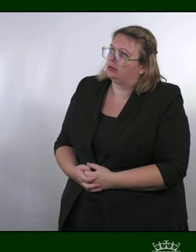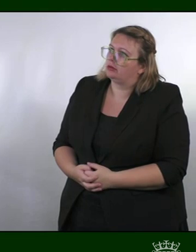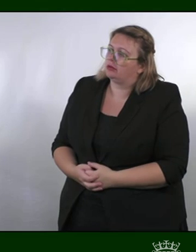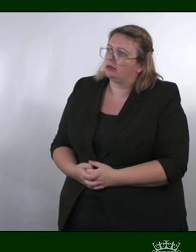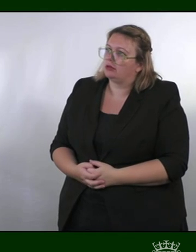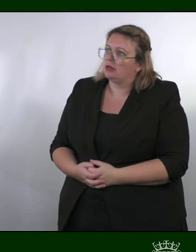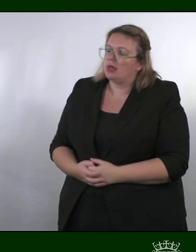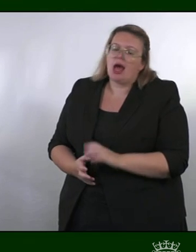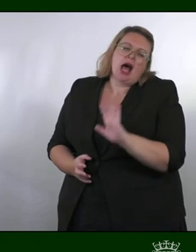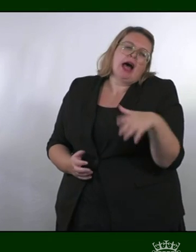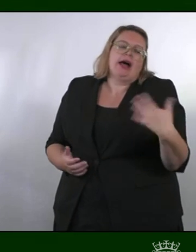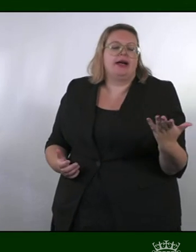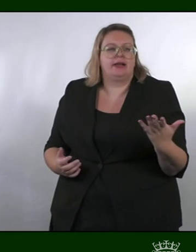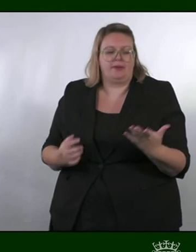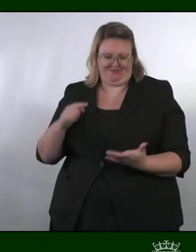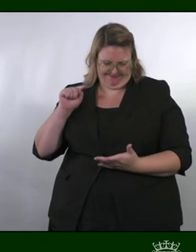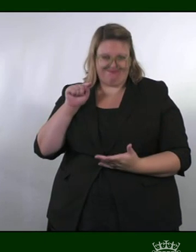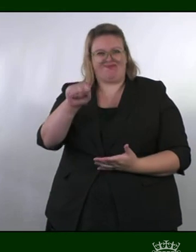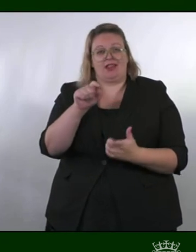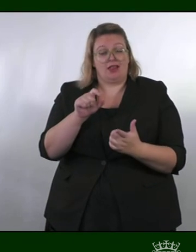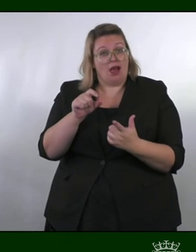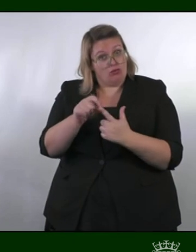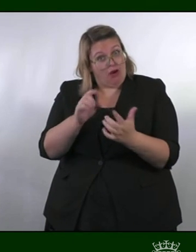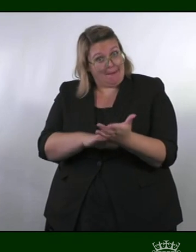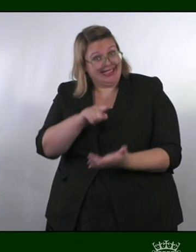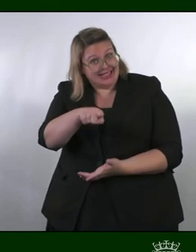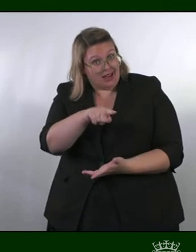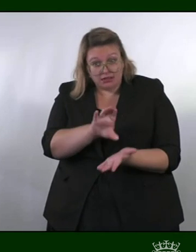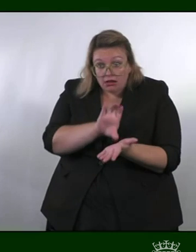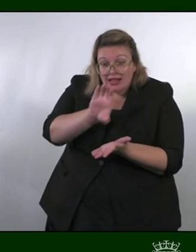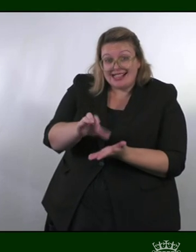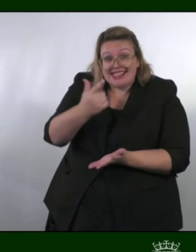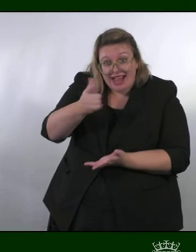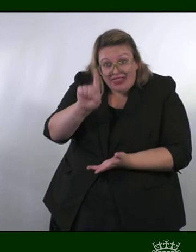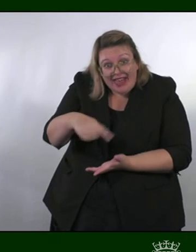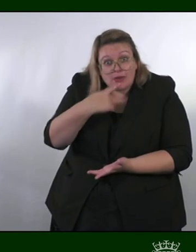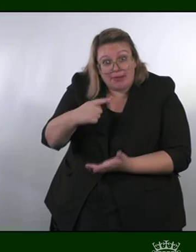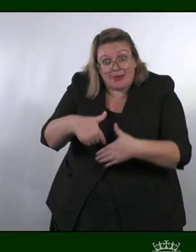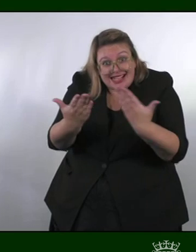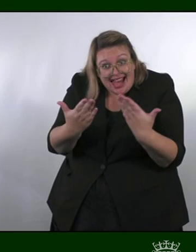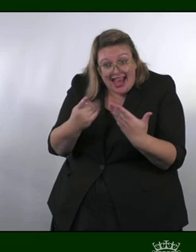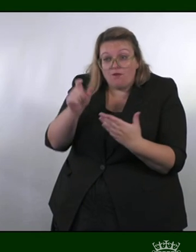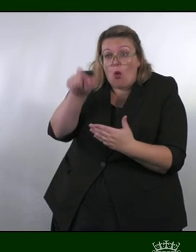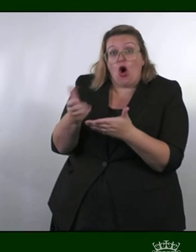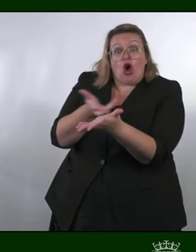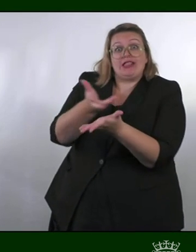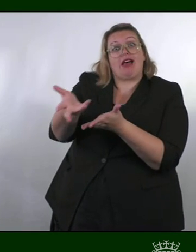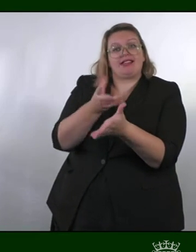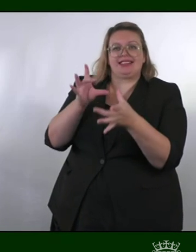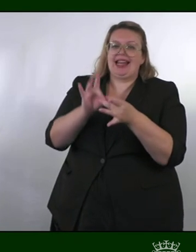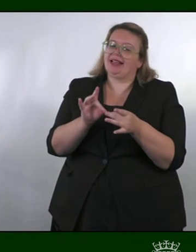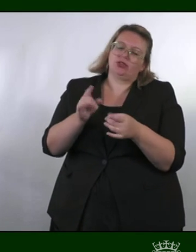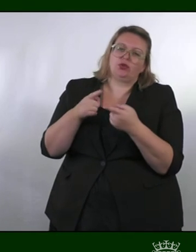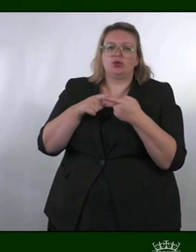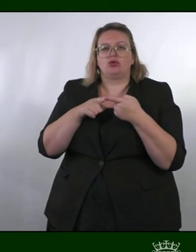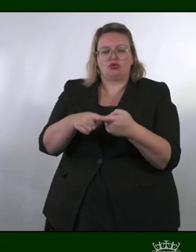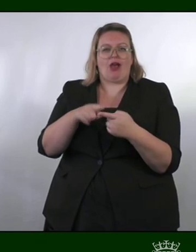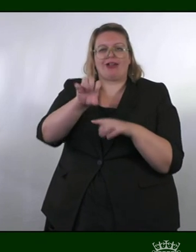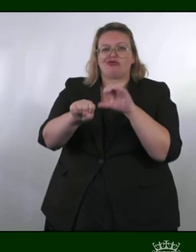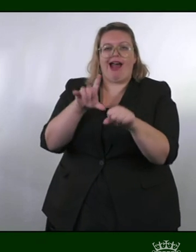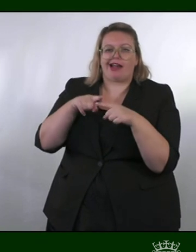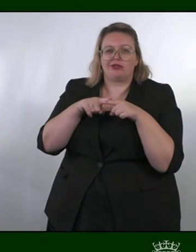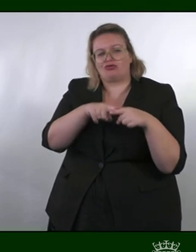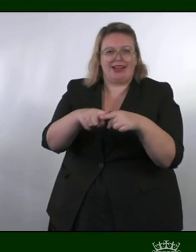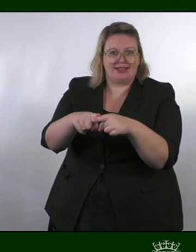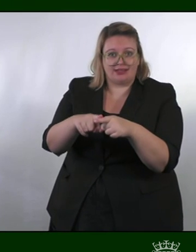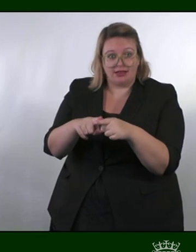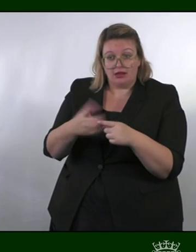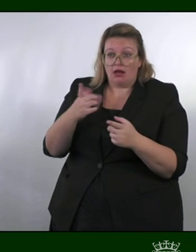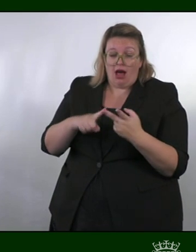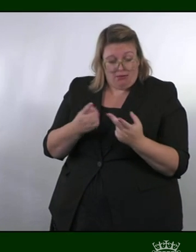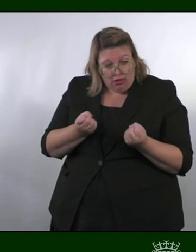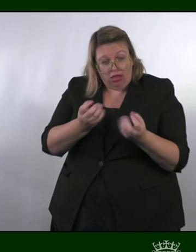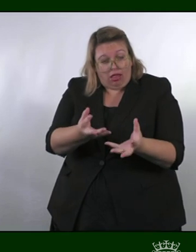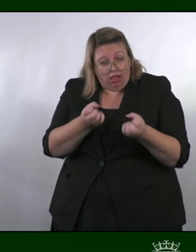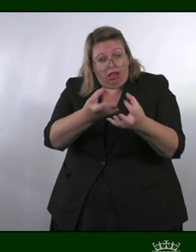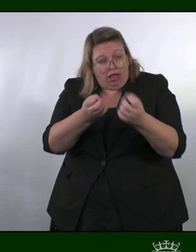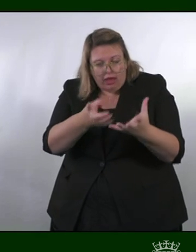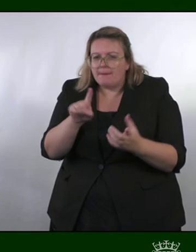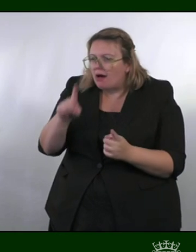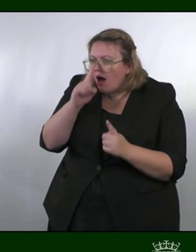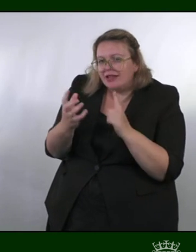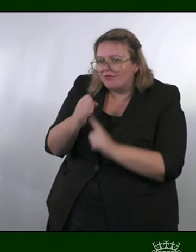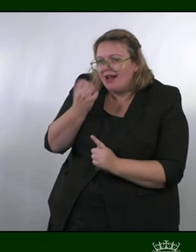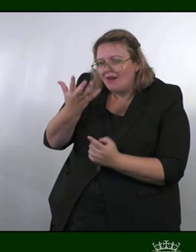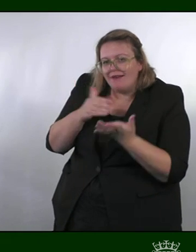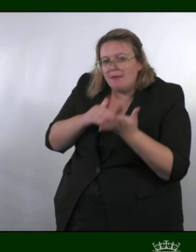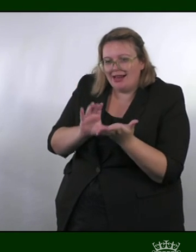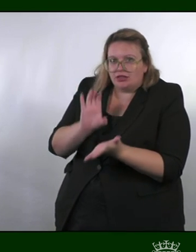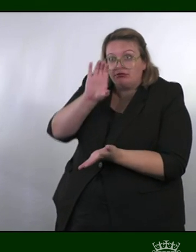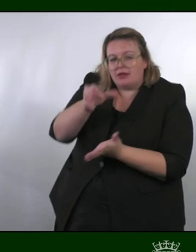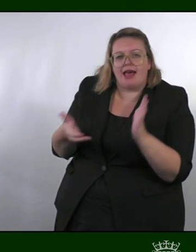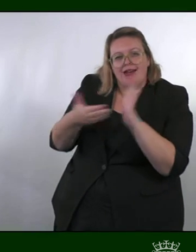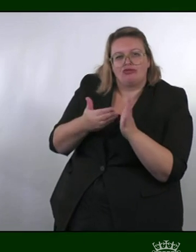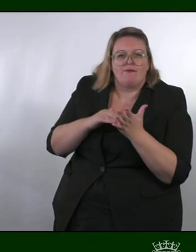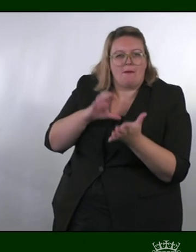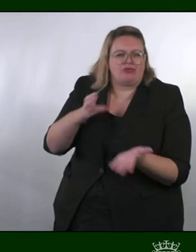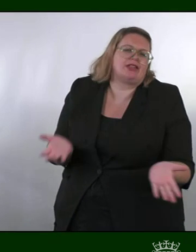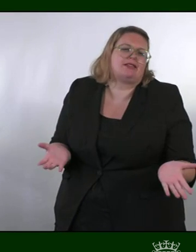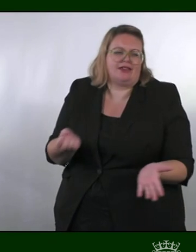This is a Prime Minister who can pay £7,000 a day for consultants on Track and Trace, which is not working; who can find £43 million for a garden bridge that was never built; but who cannot find £5 million for the people of Greater Manchester.